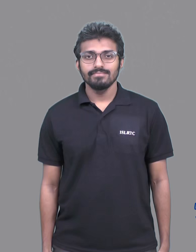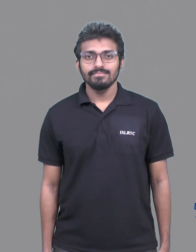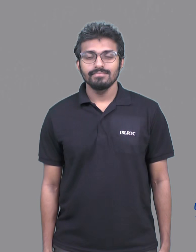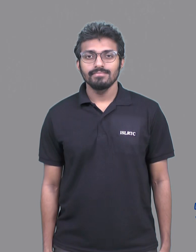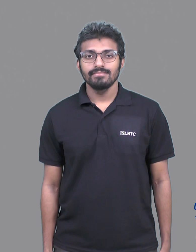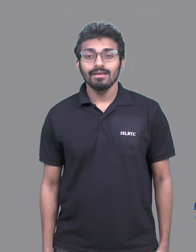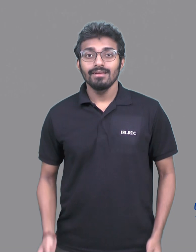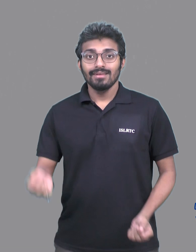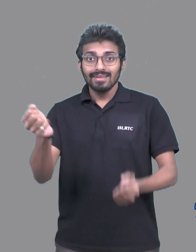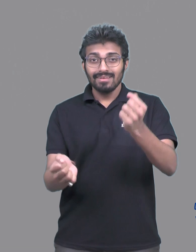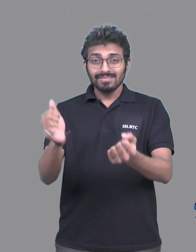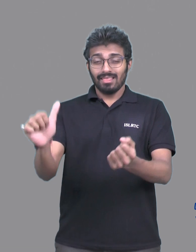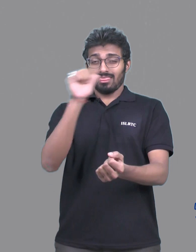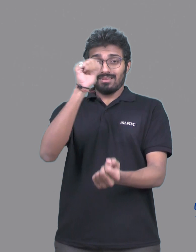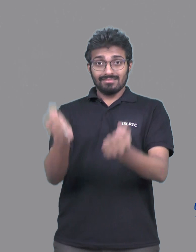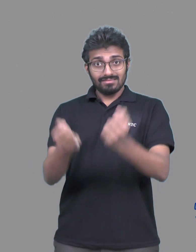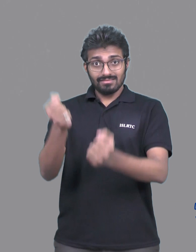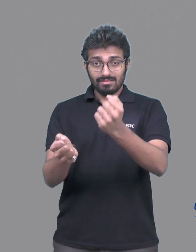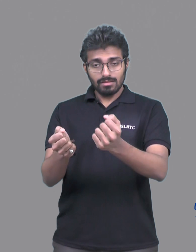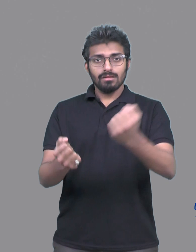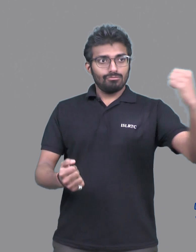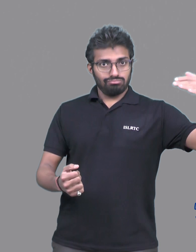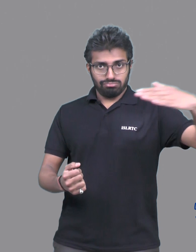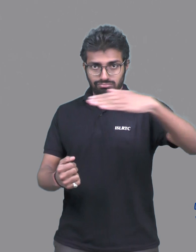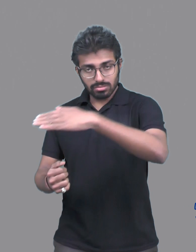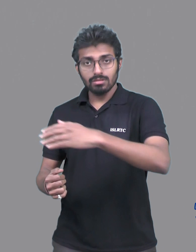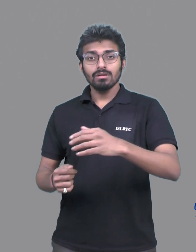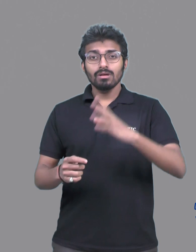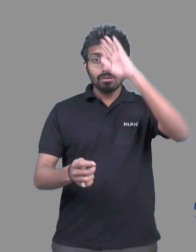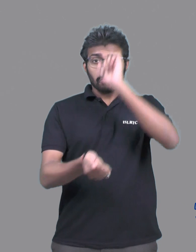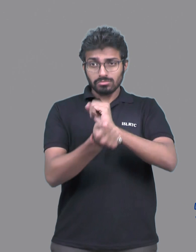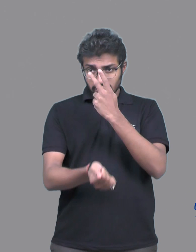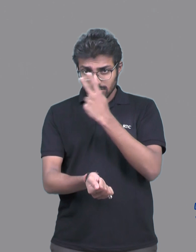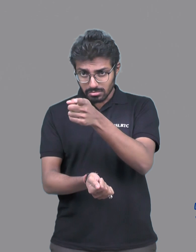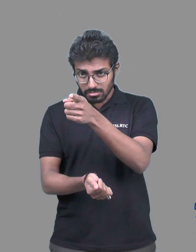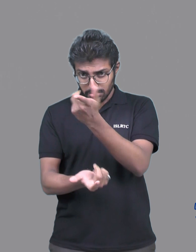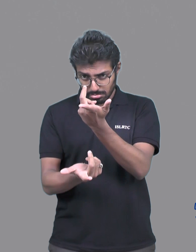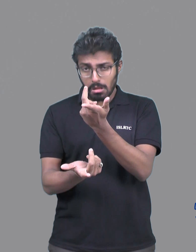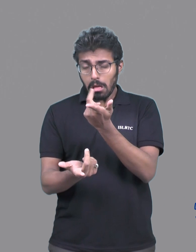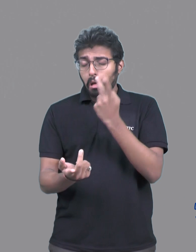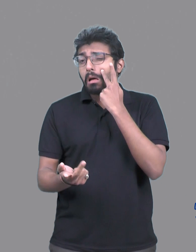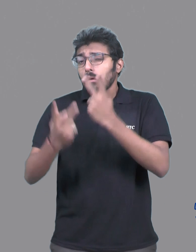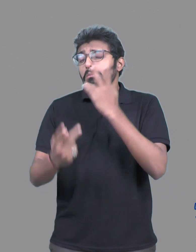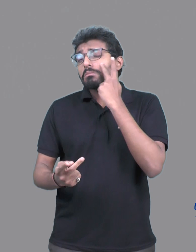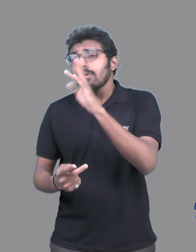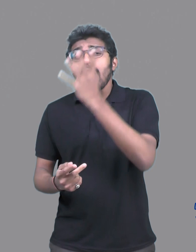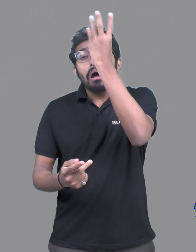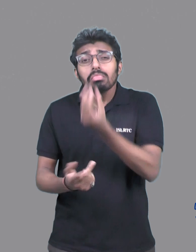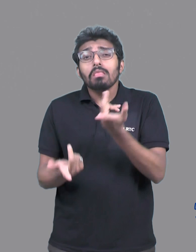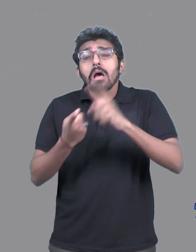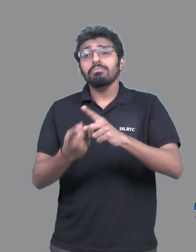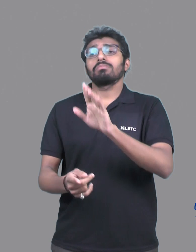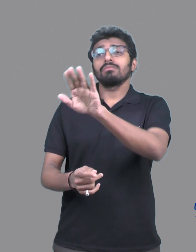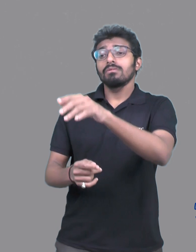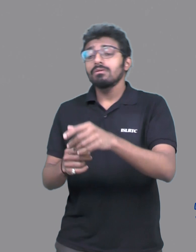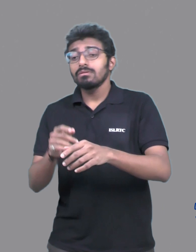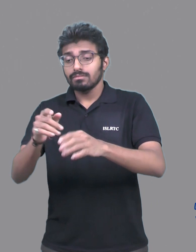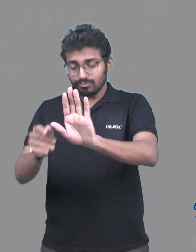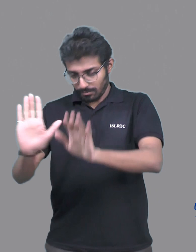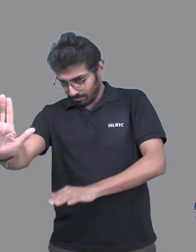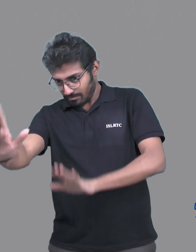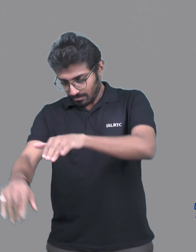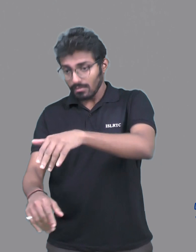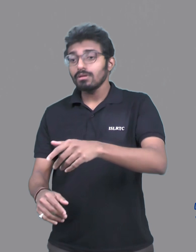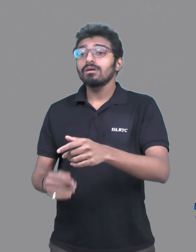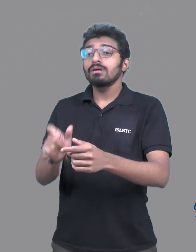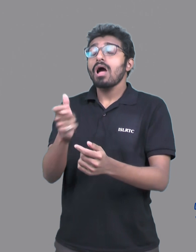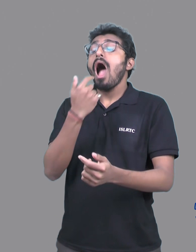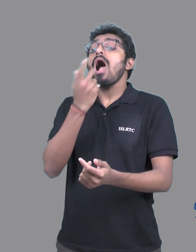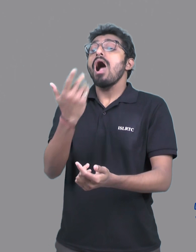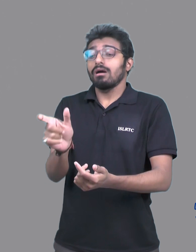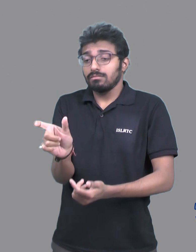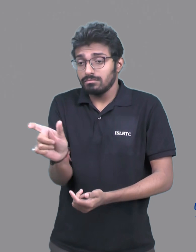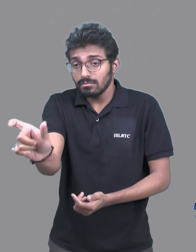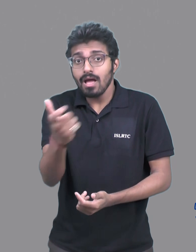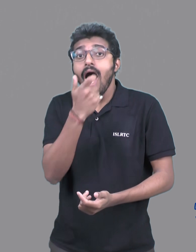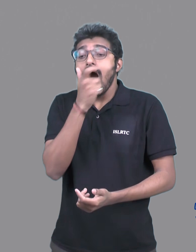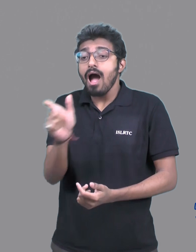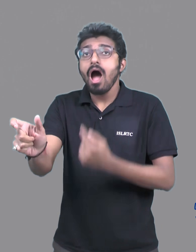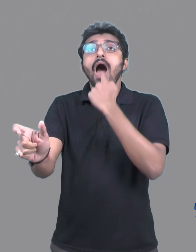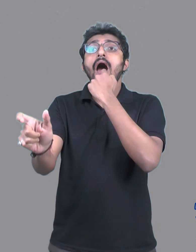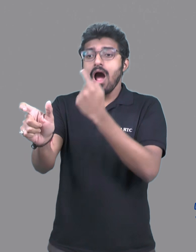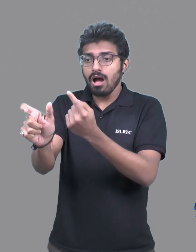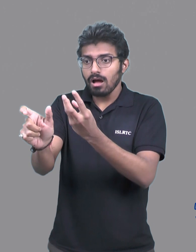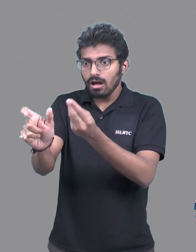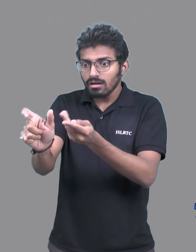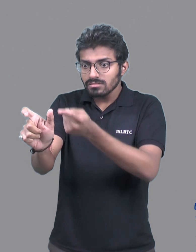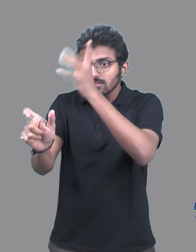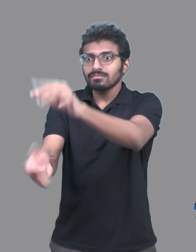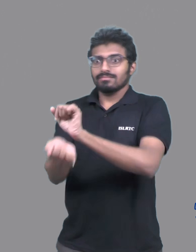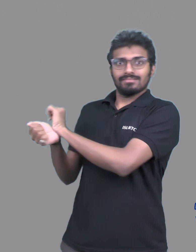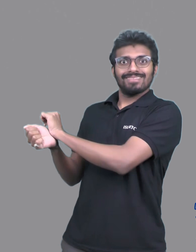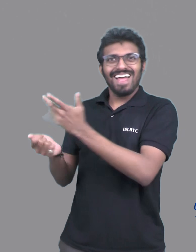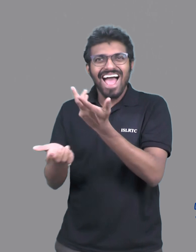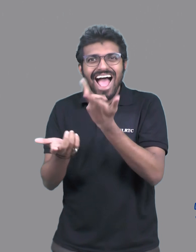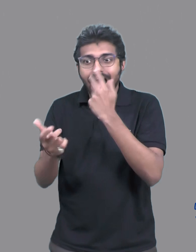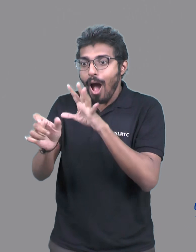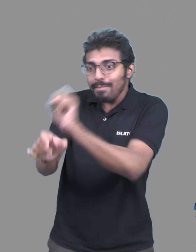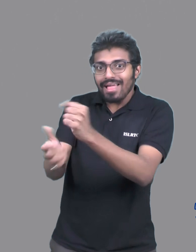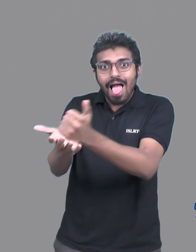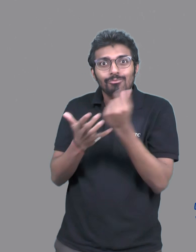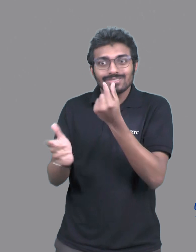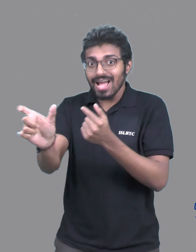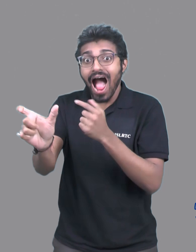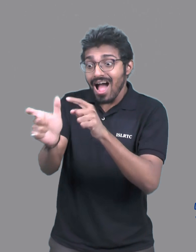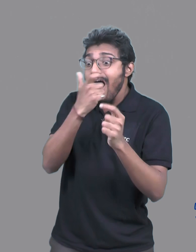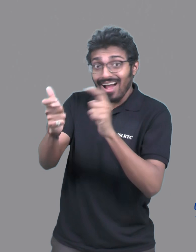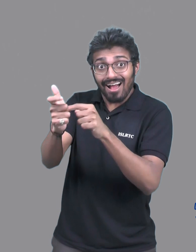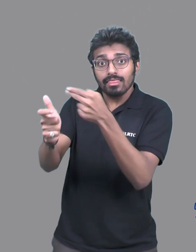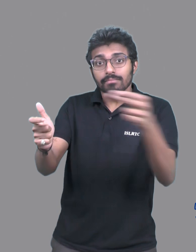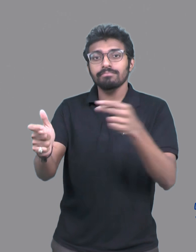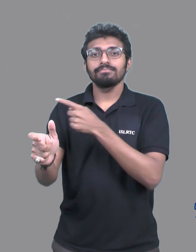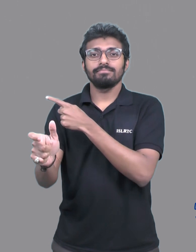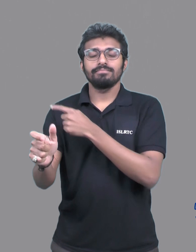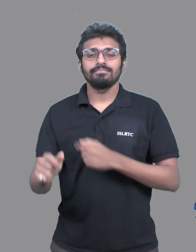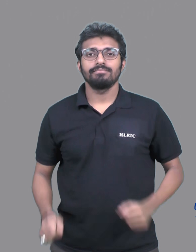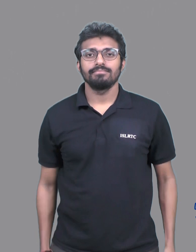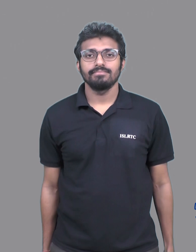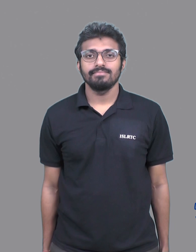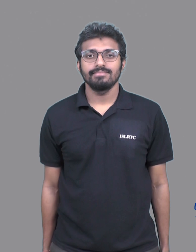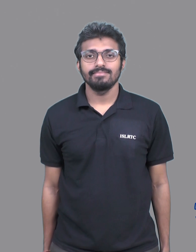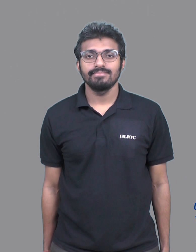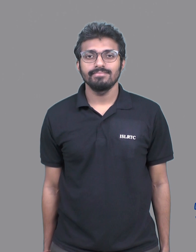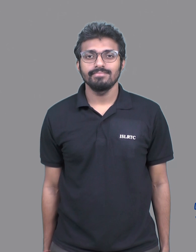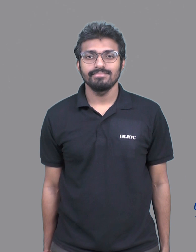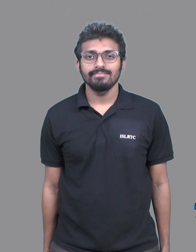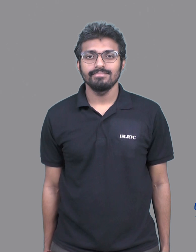Breathalyzer